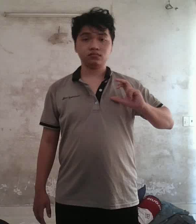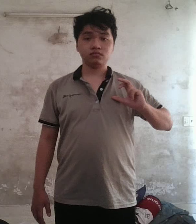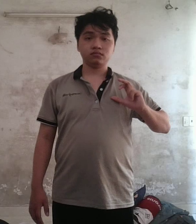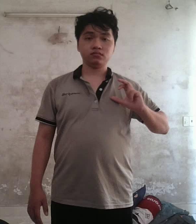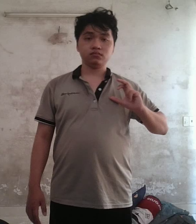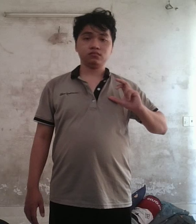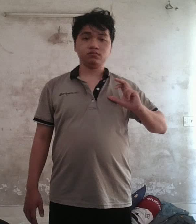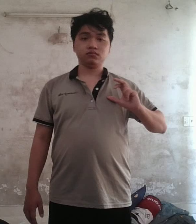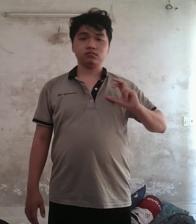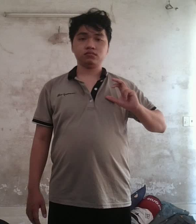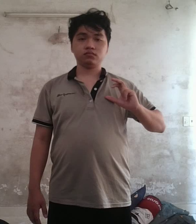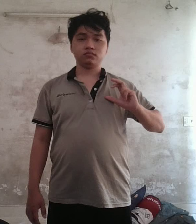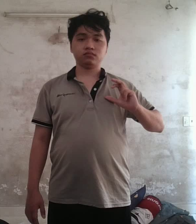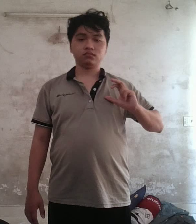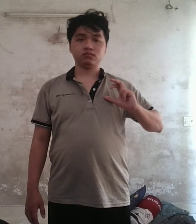giau co